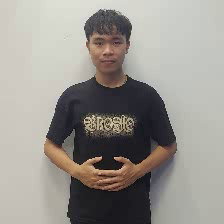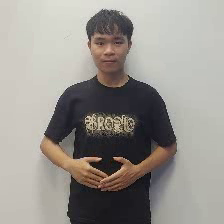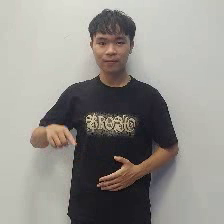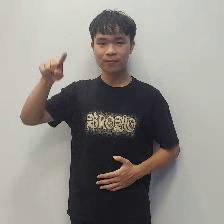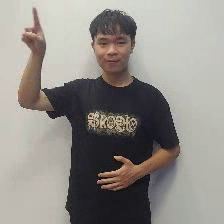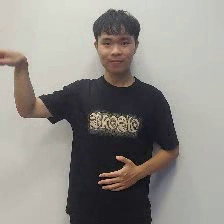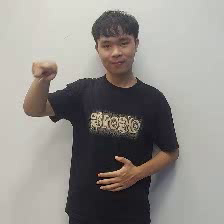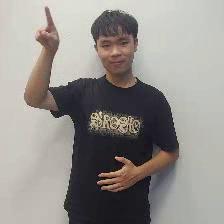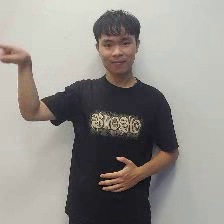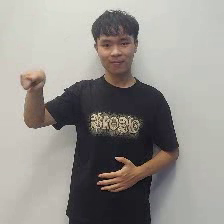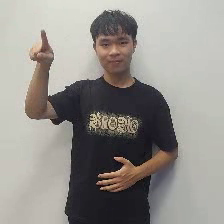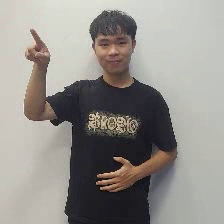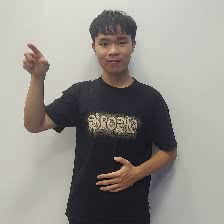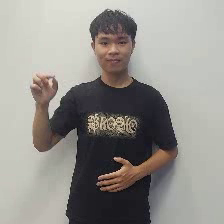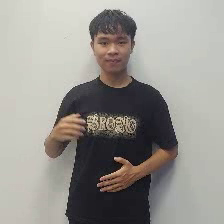Họ